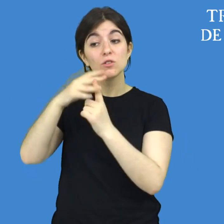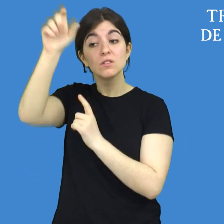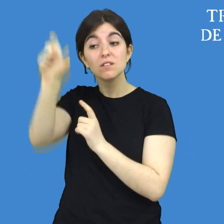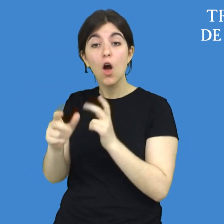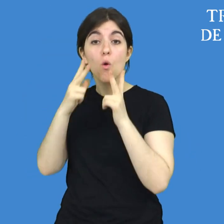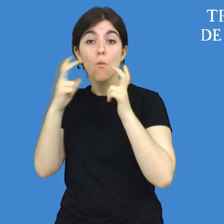persona